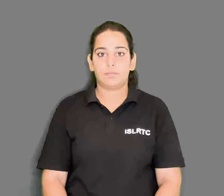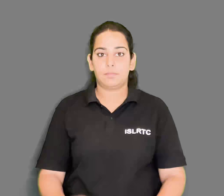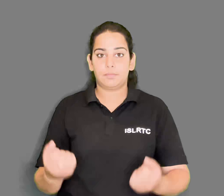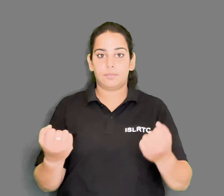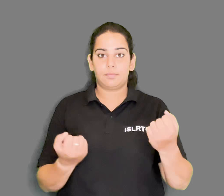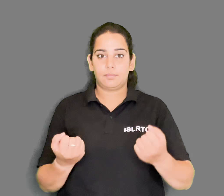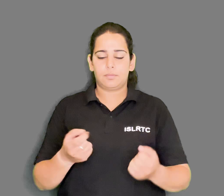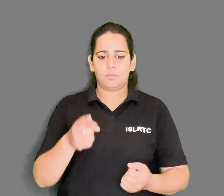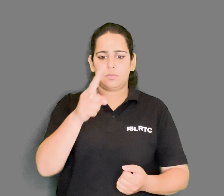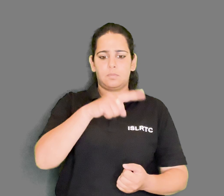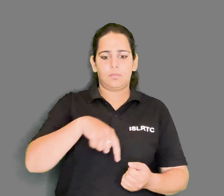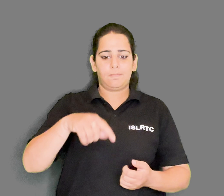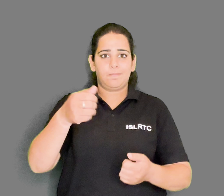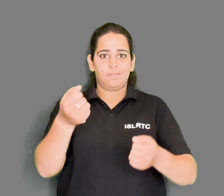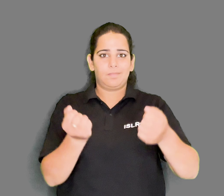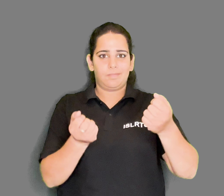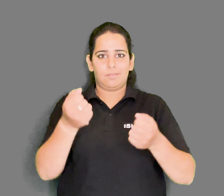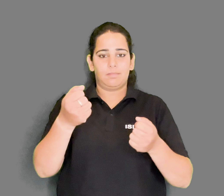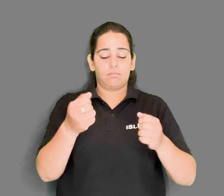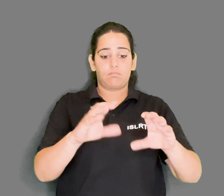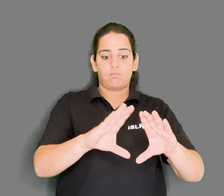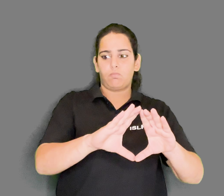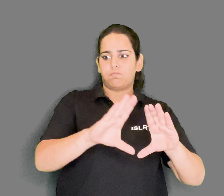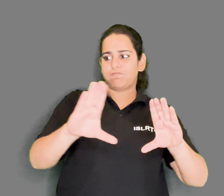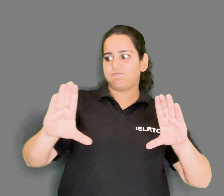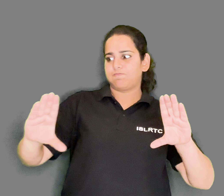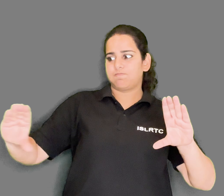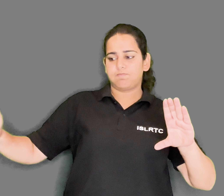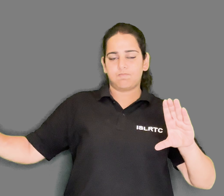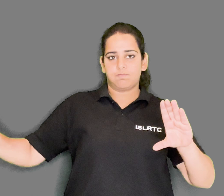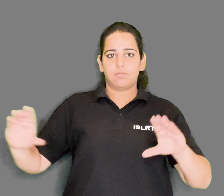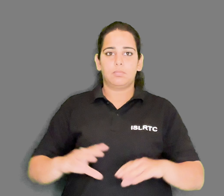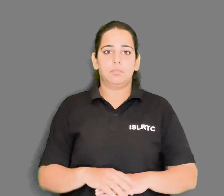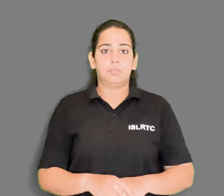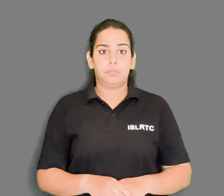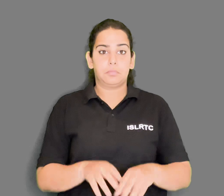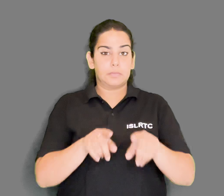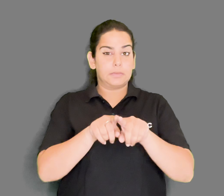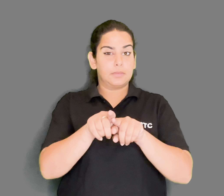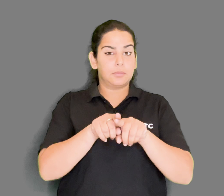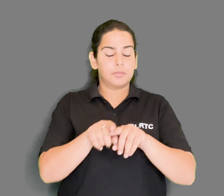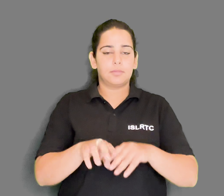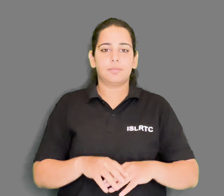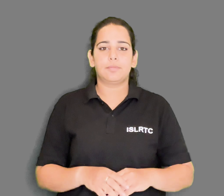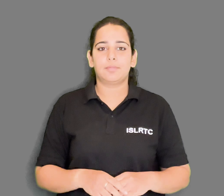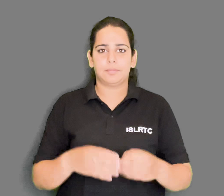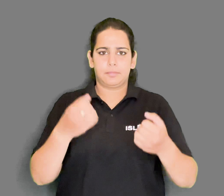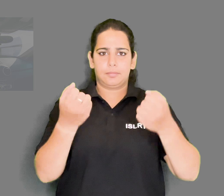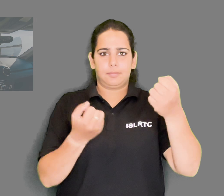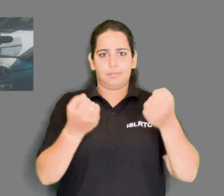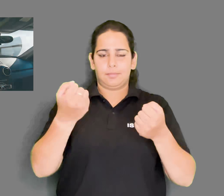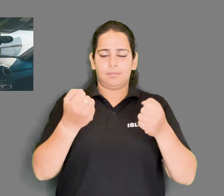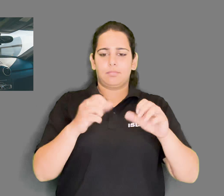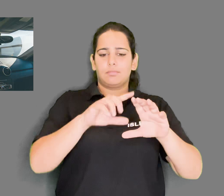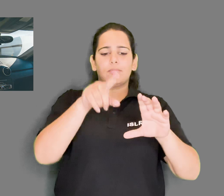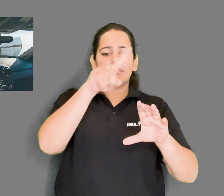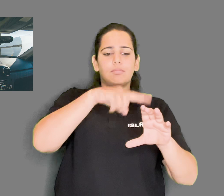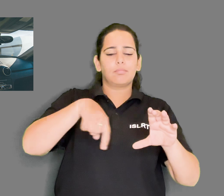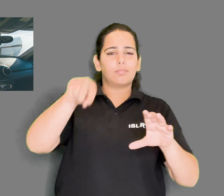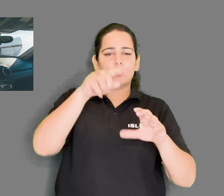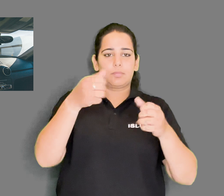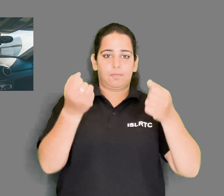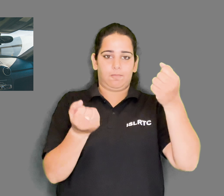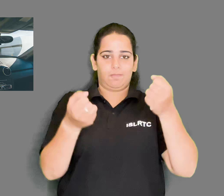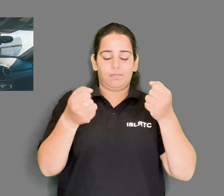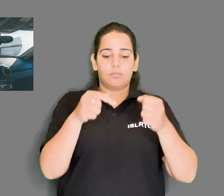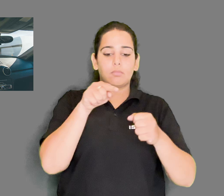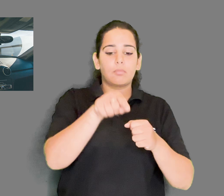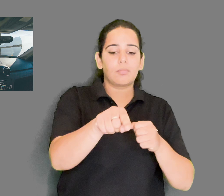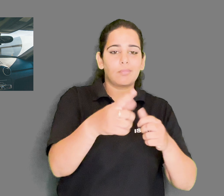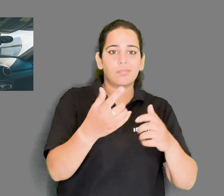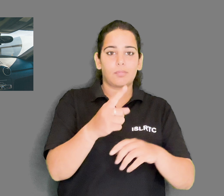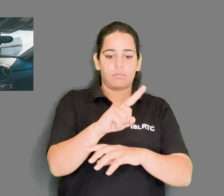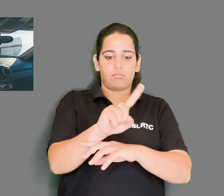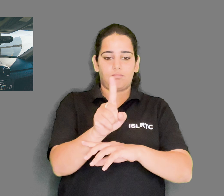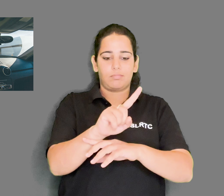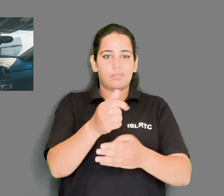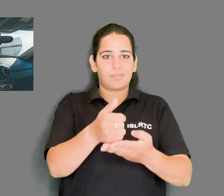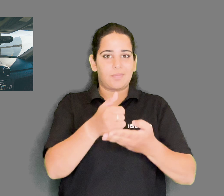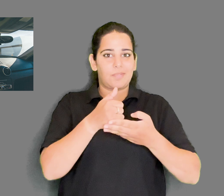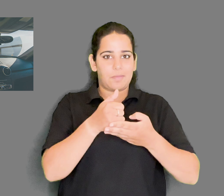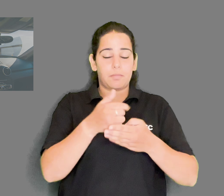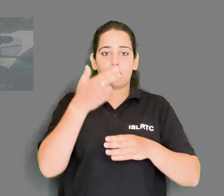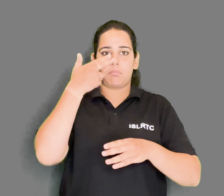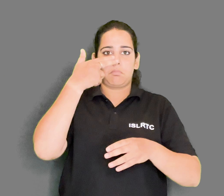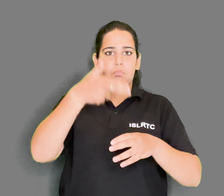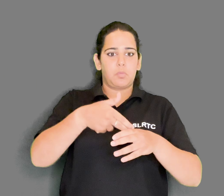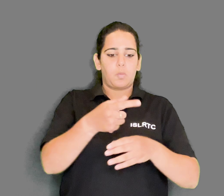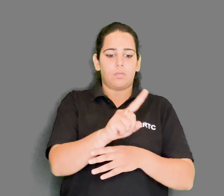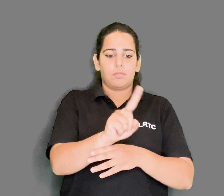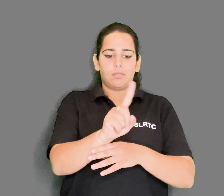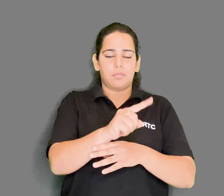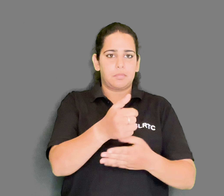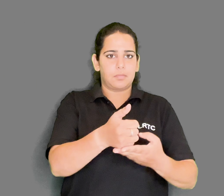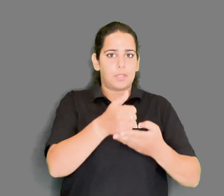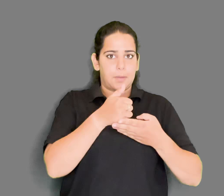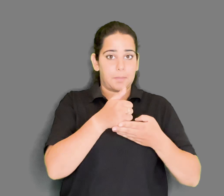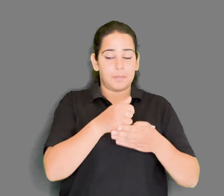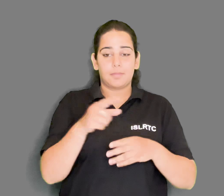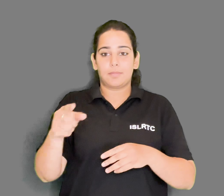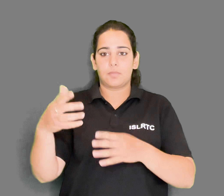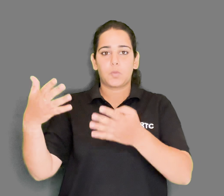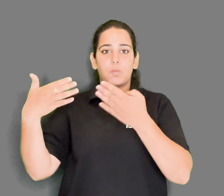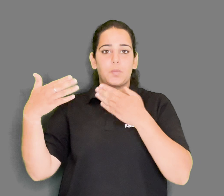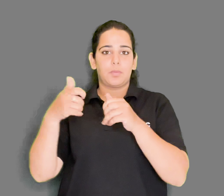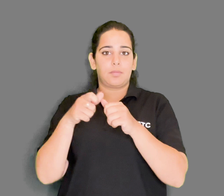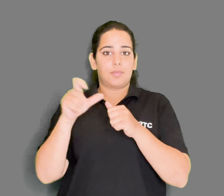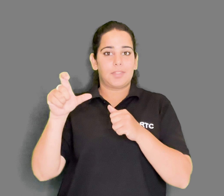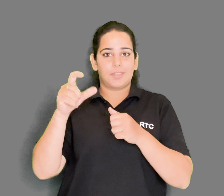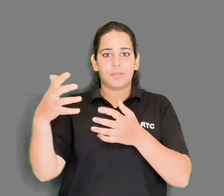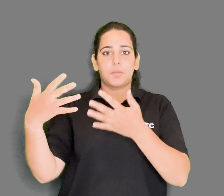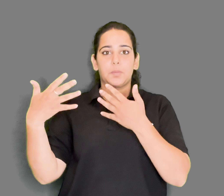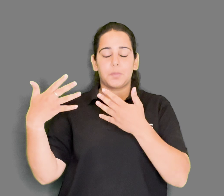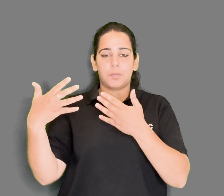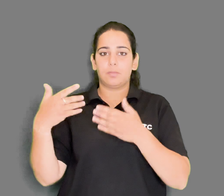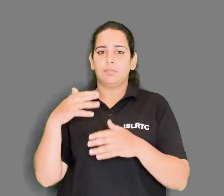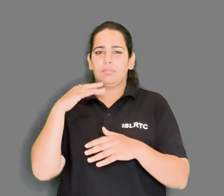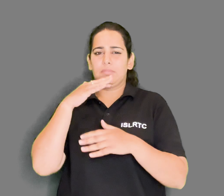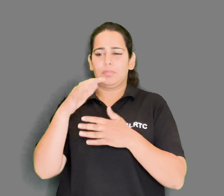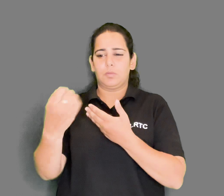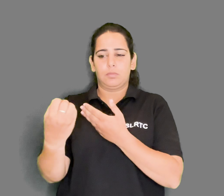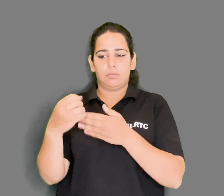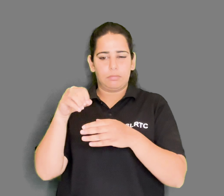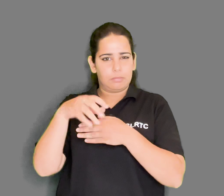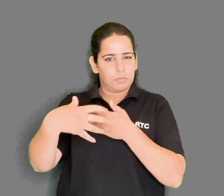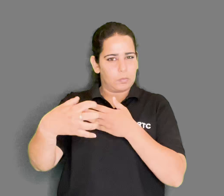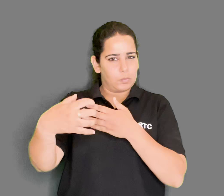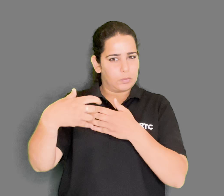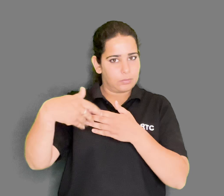Dashboard A panel extending across the interior of a vehicle such as an automobile below the windshield and usually containing instruments and controls